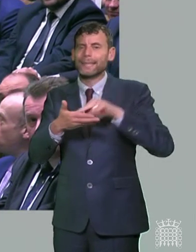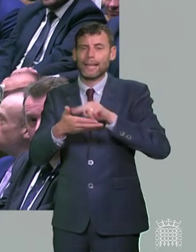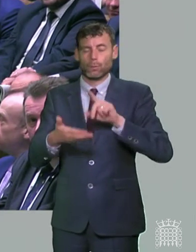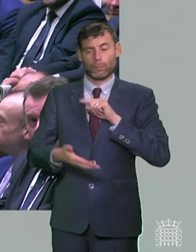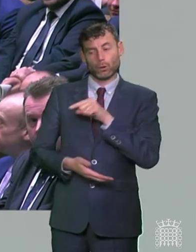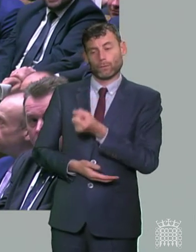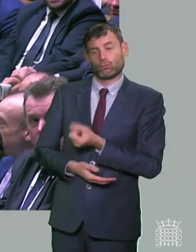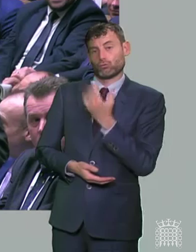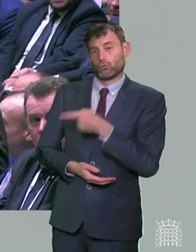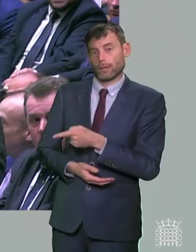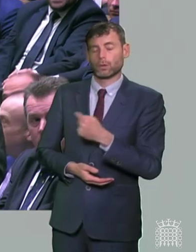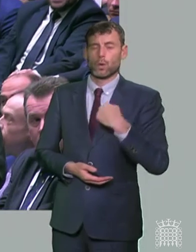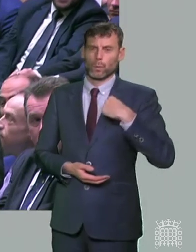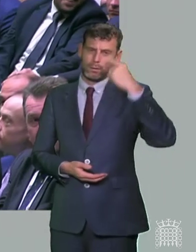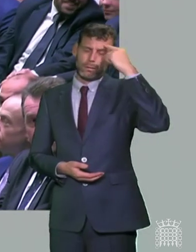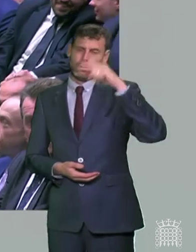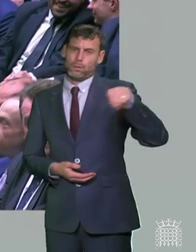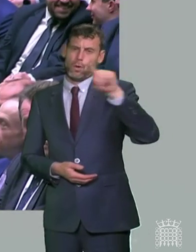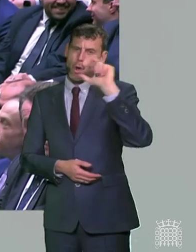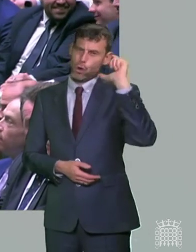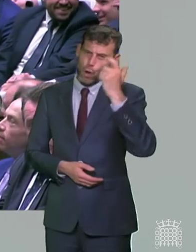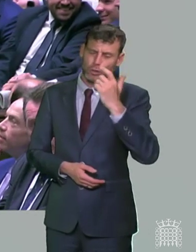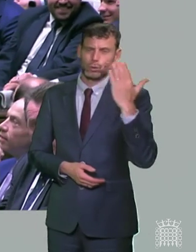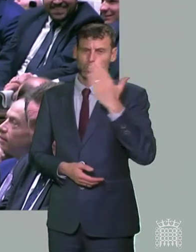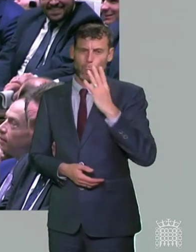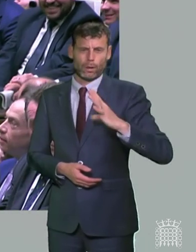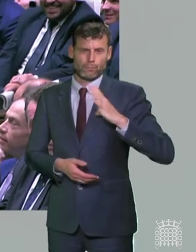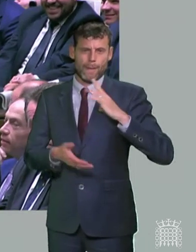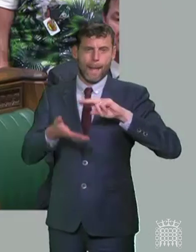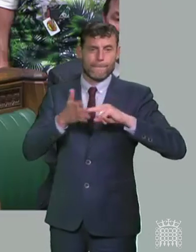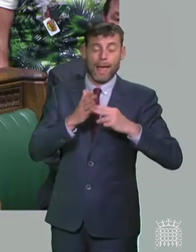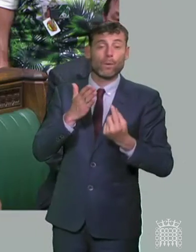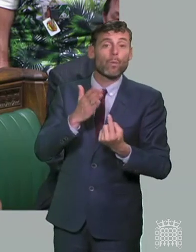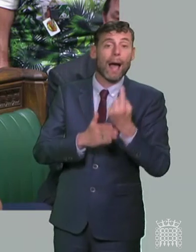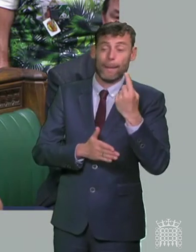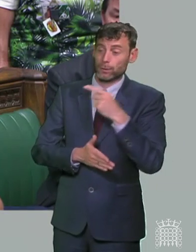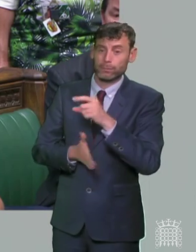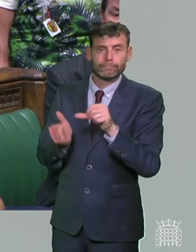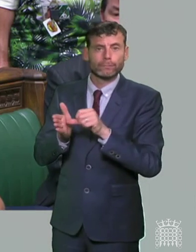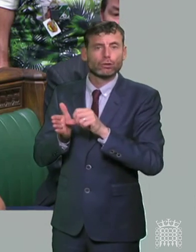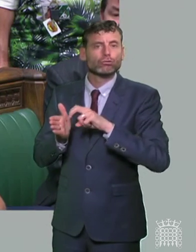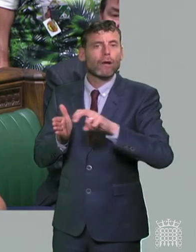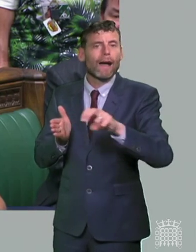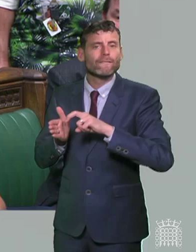We expect schools and colleges to have contingency arrangements in place to manage disruption.